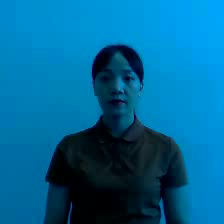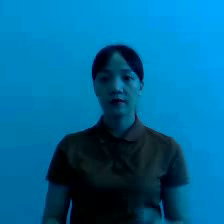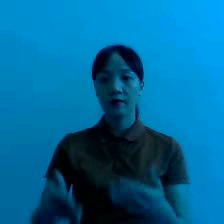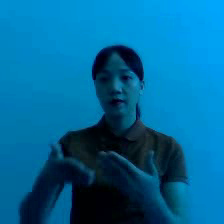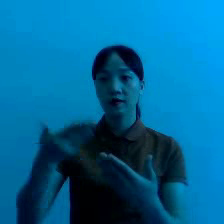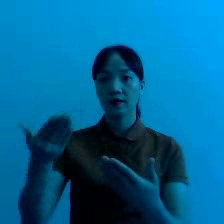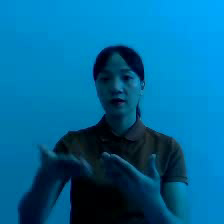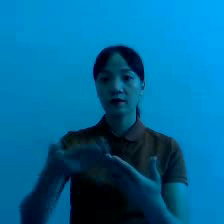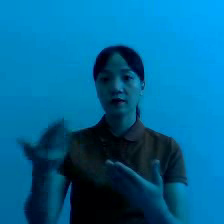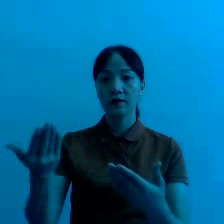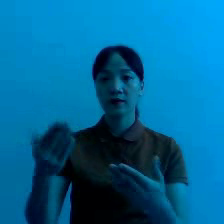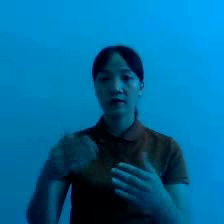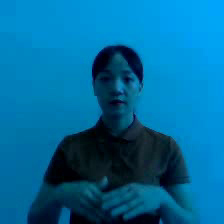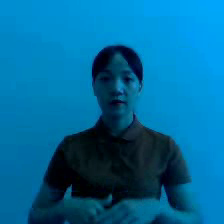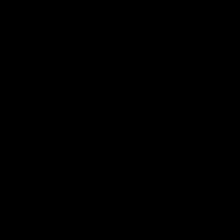Dễ